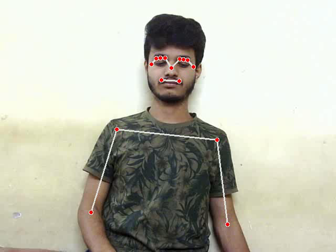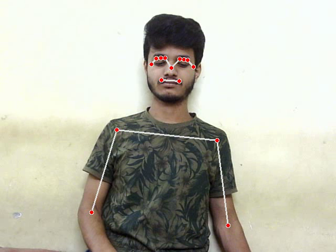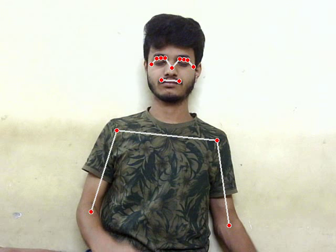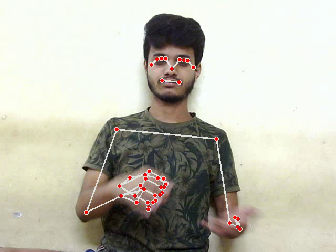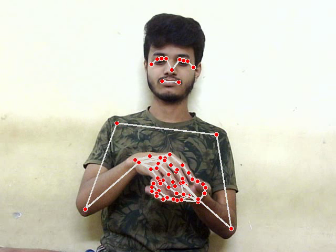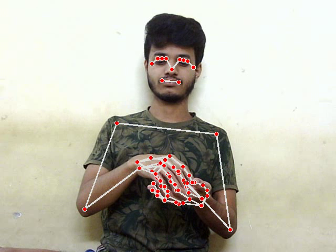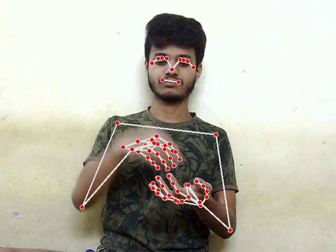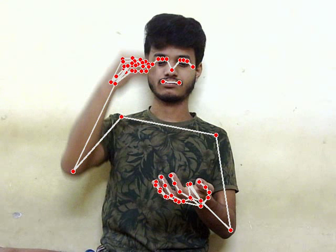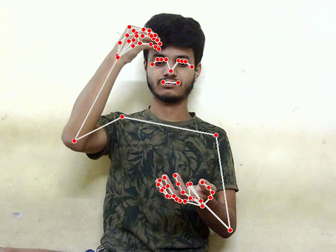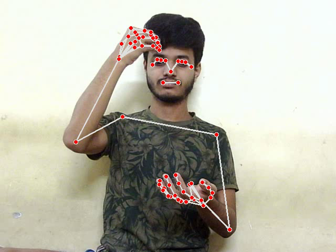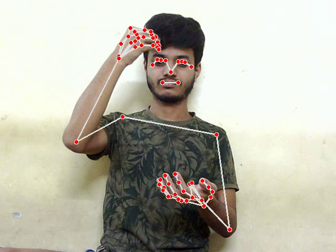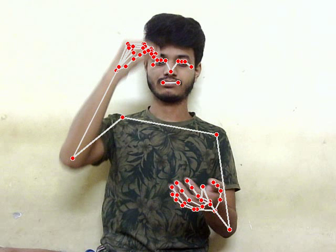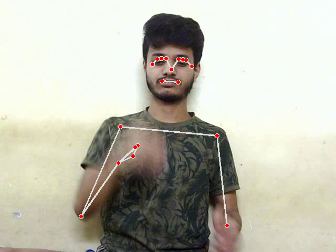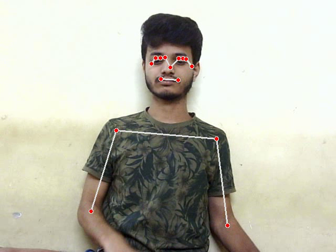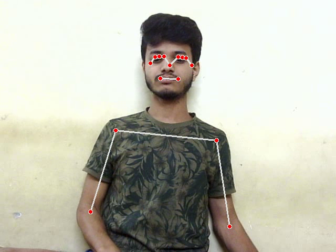learn